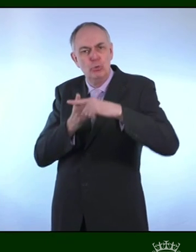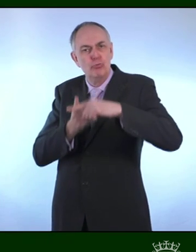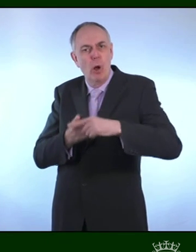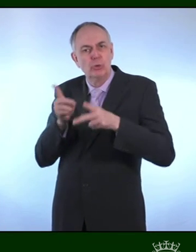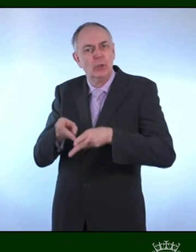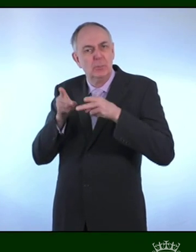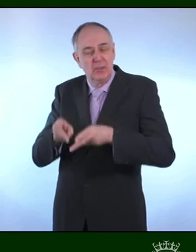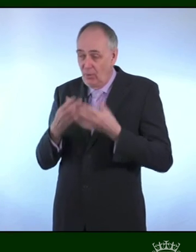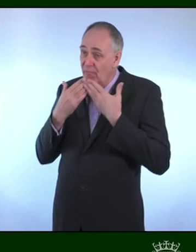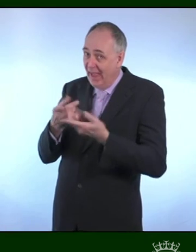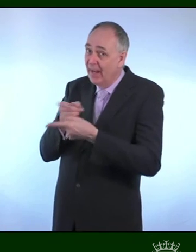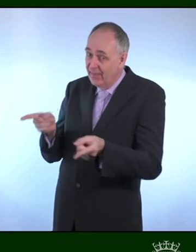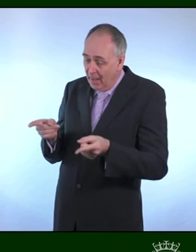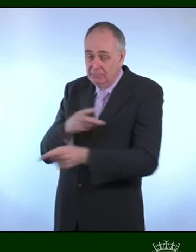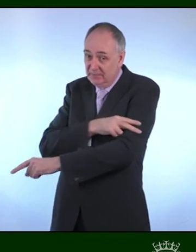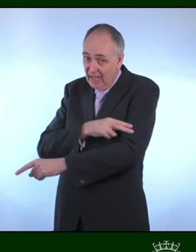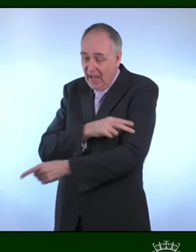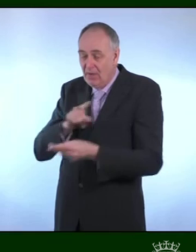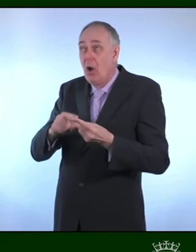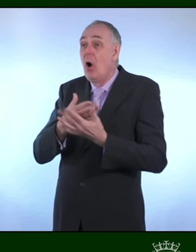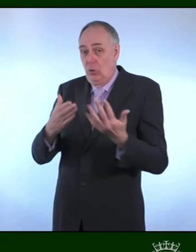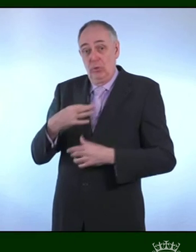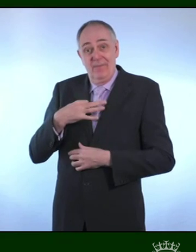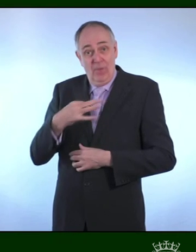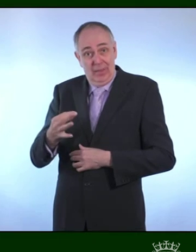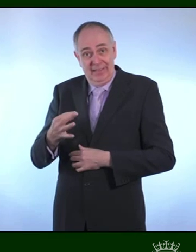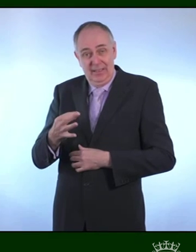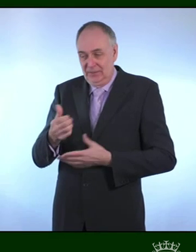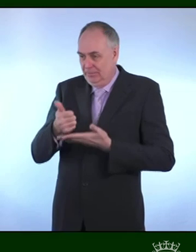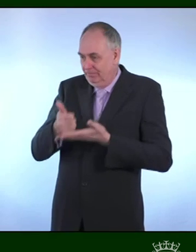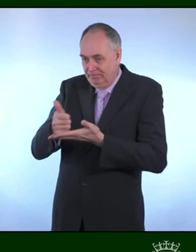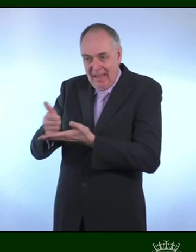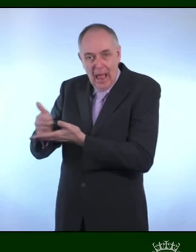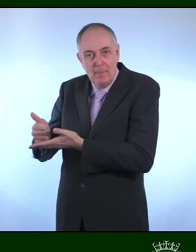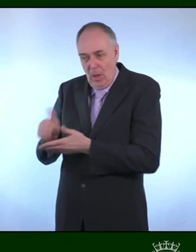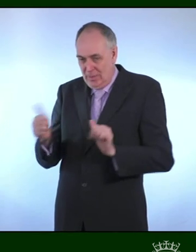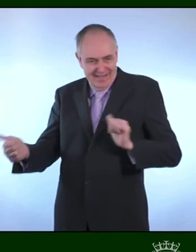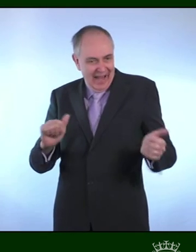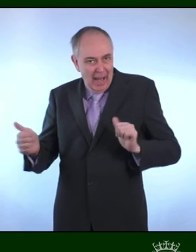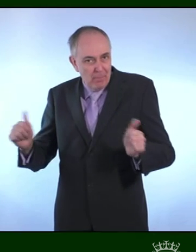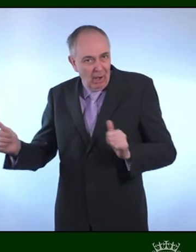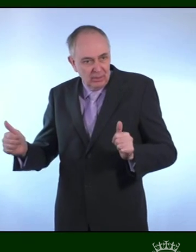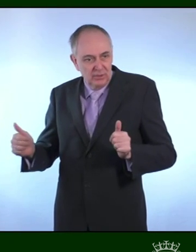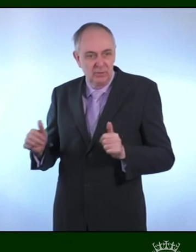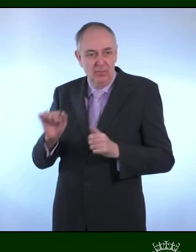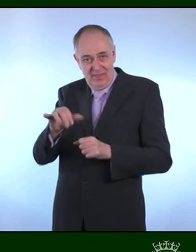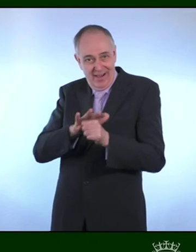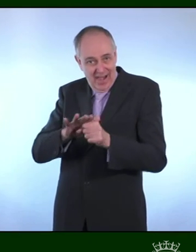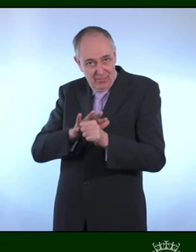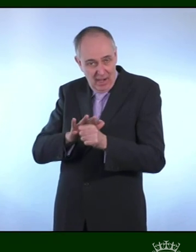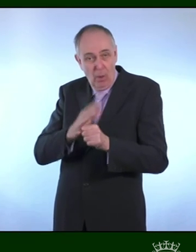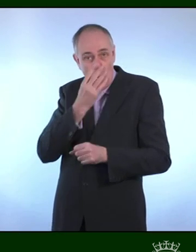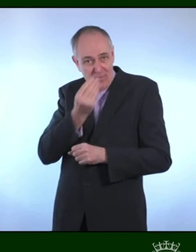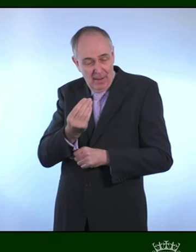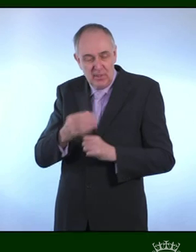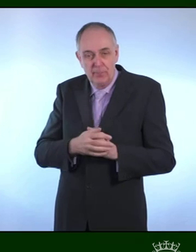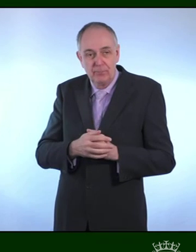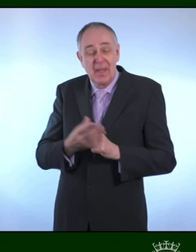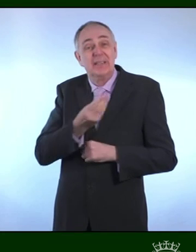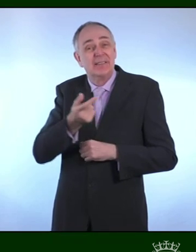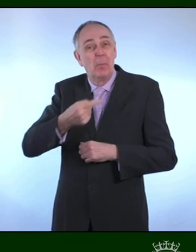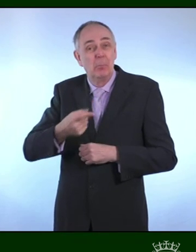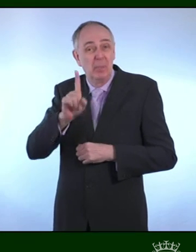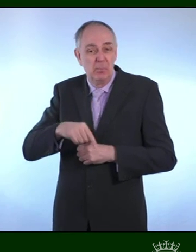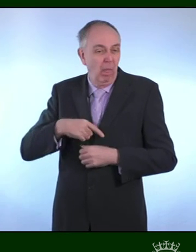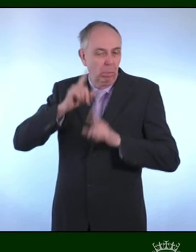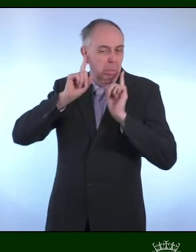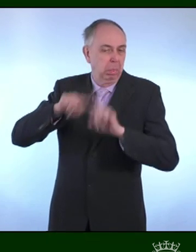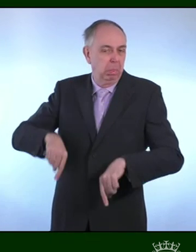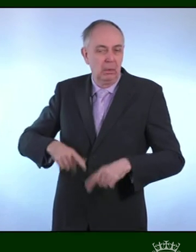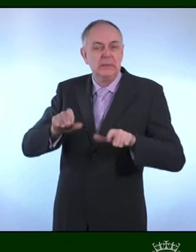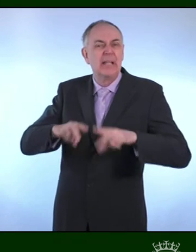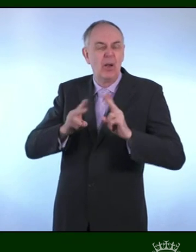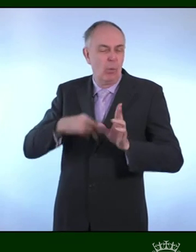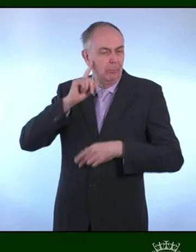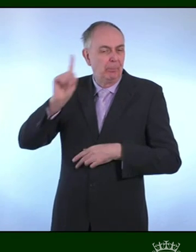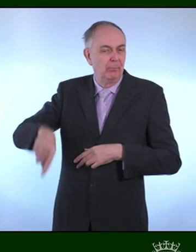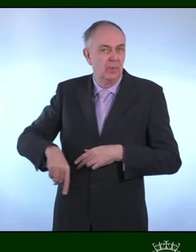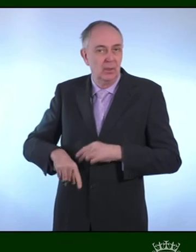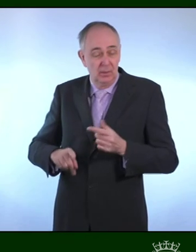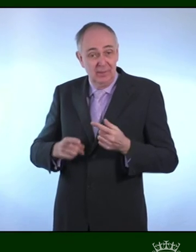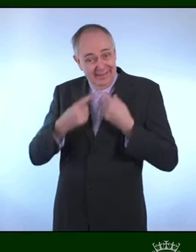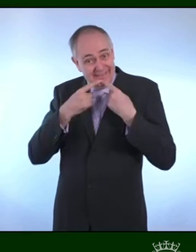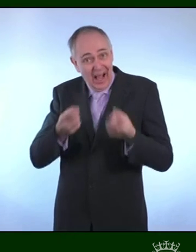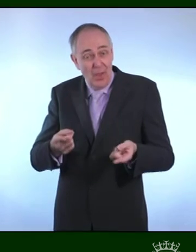Will he thank the many volunteers coming forward to help their neighbours in Wolverhampton, but also say to the few people who are trying to flout the advice to stay at home that their actions will cost lives?